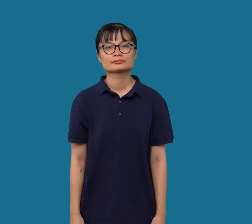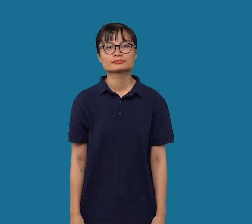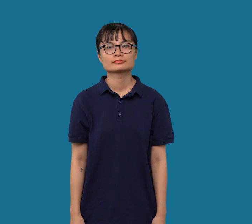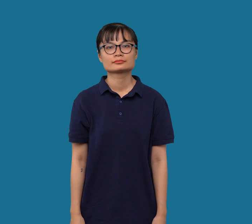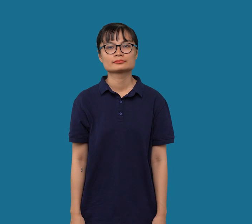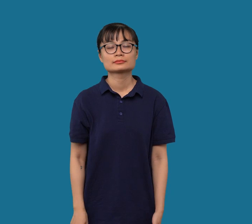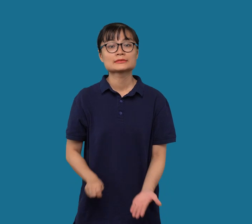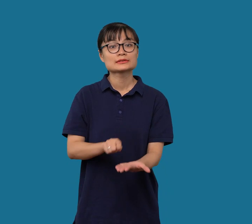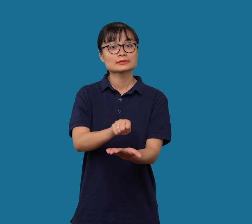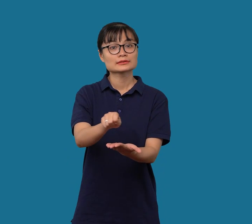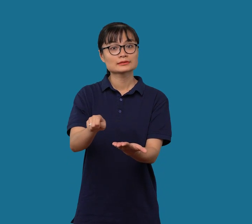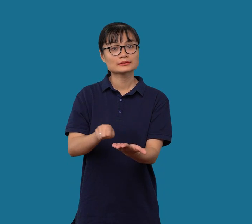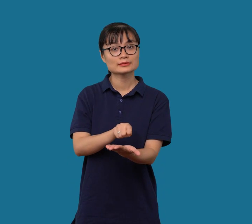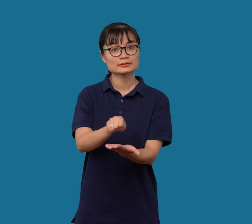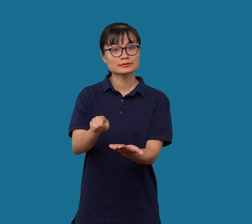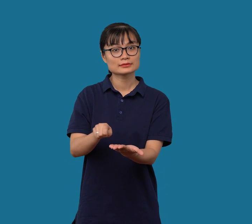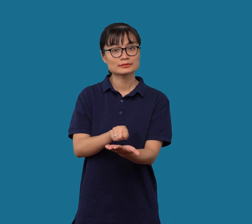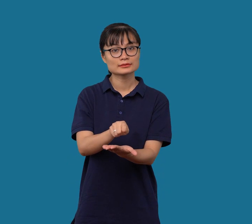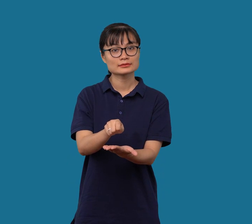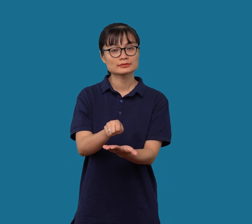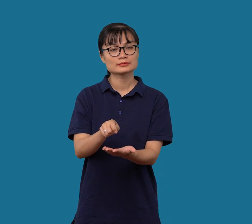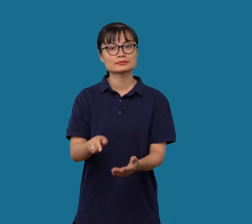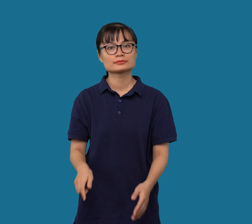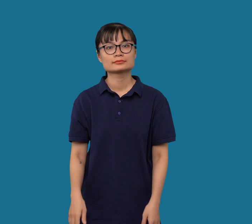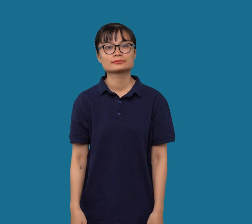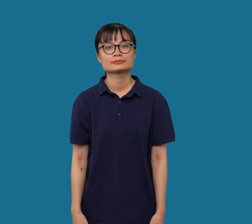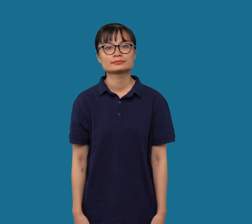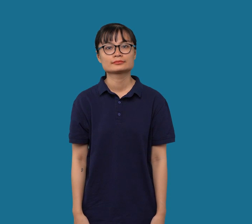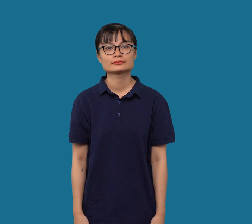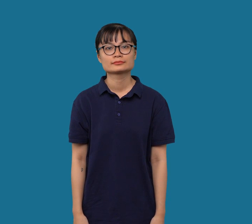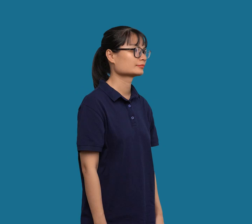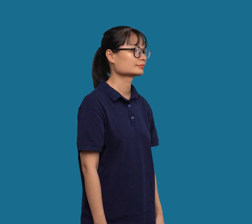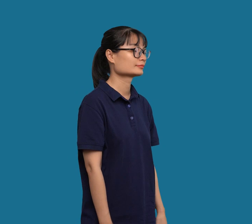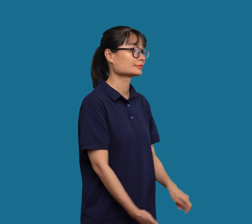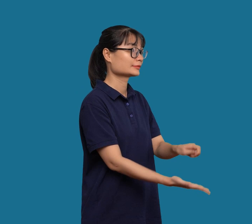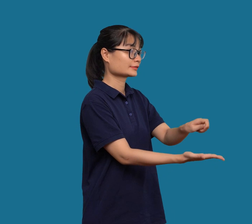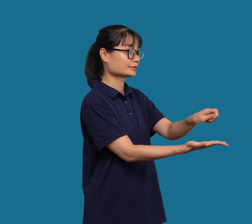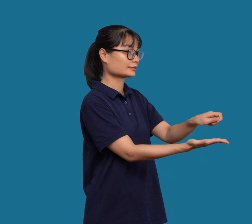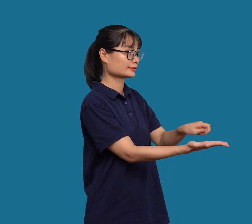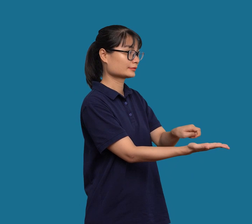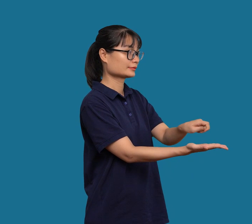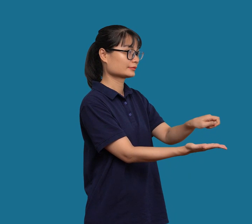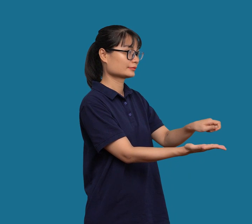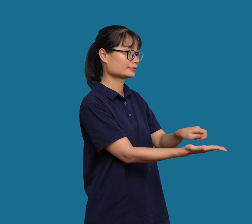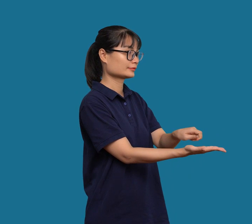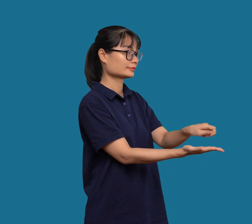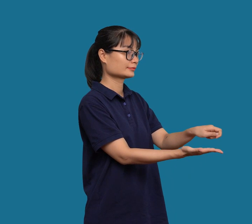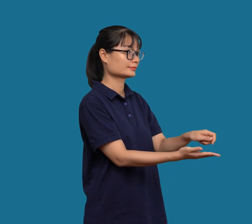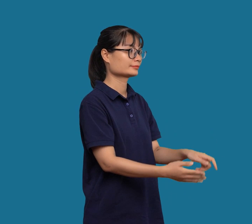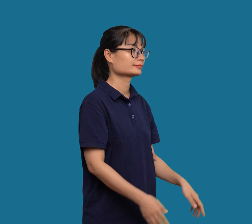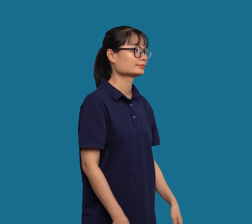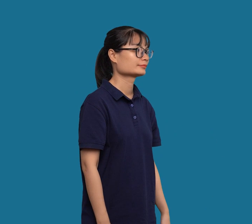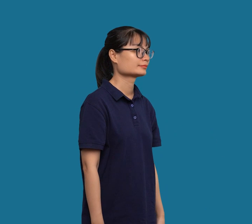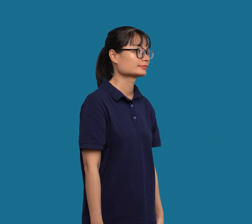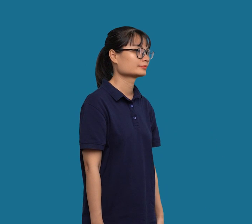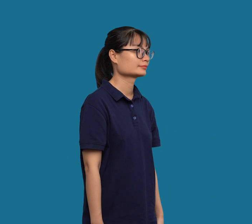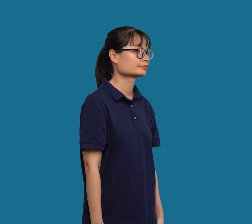xã